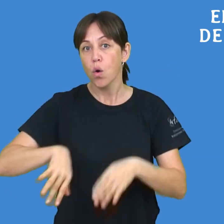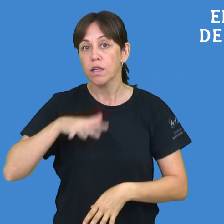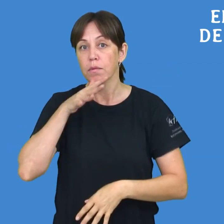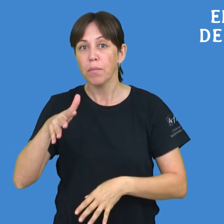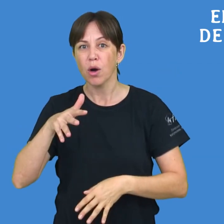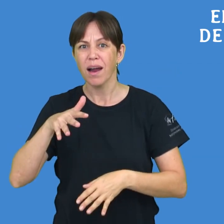motivo